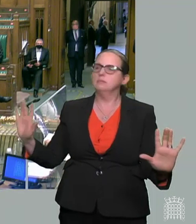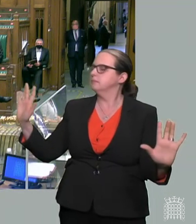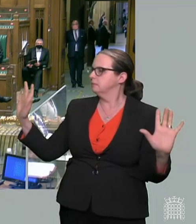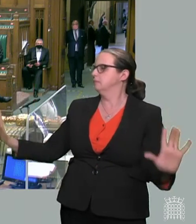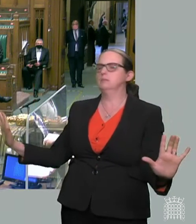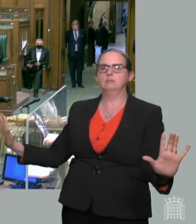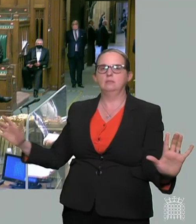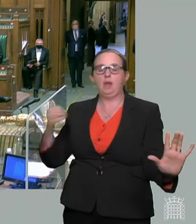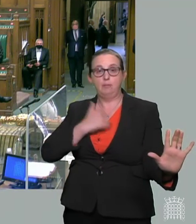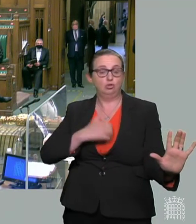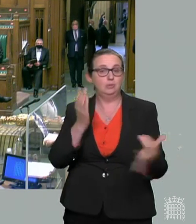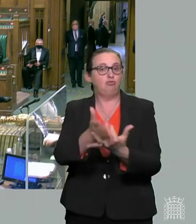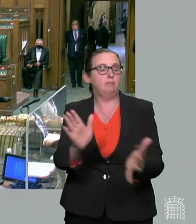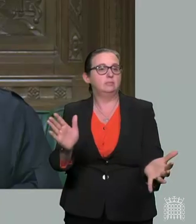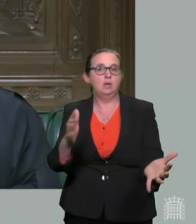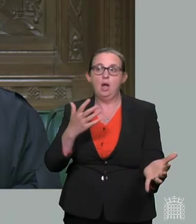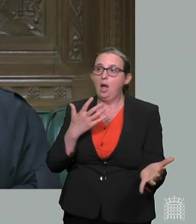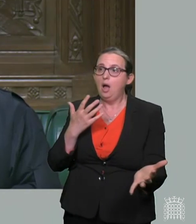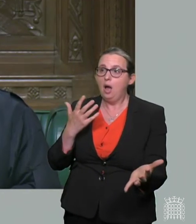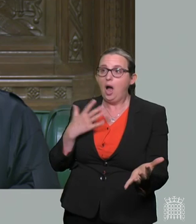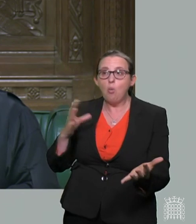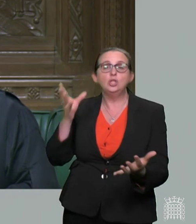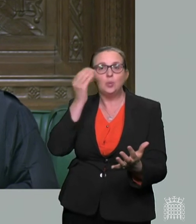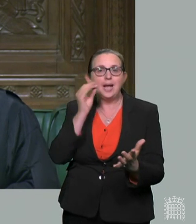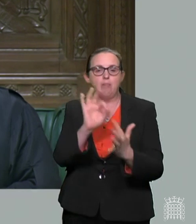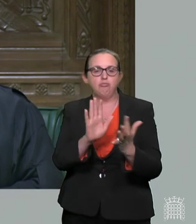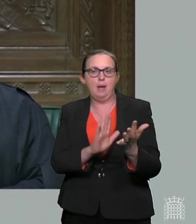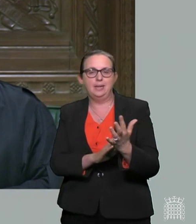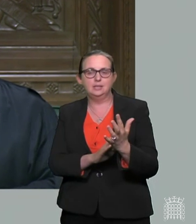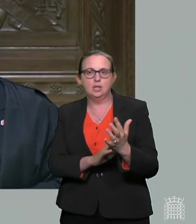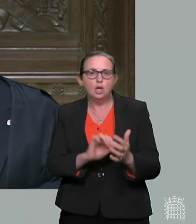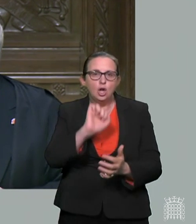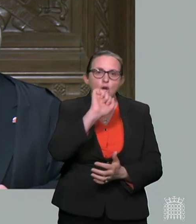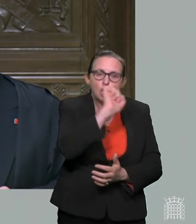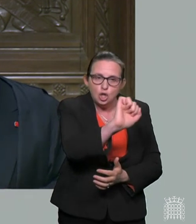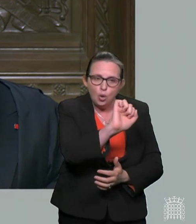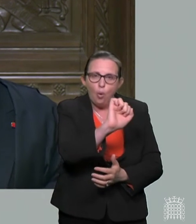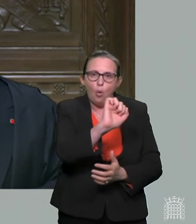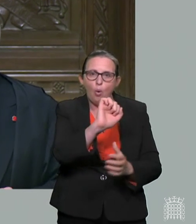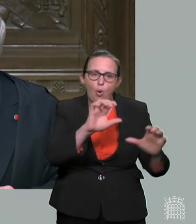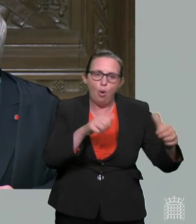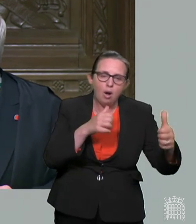Order. I want to hear the Prime Minister. If his own side do not want to hear him, I am sure the Tea Room will accommodate them.